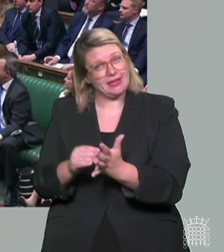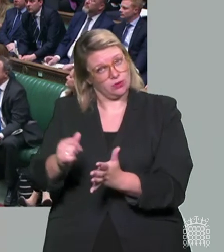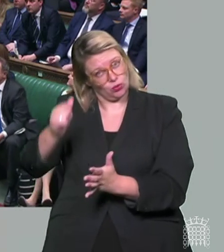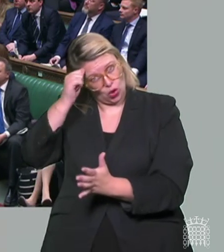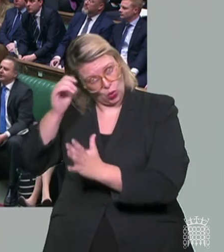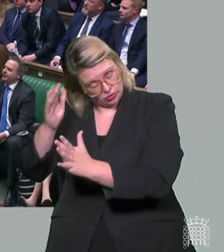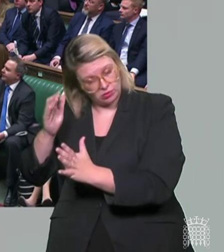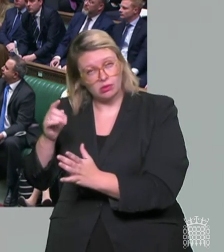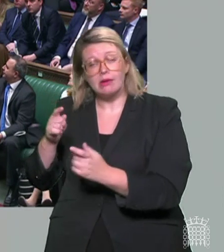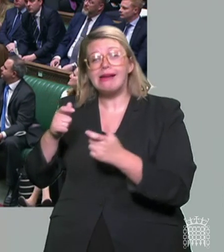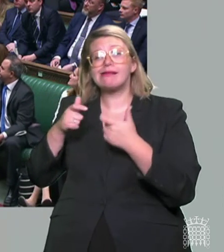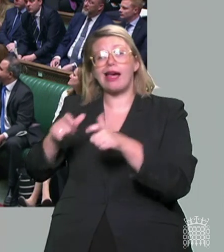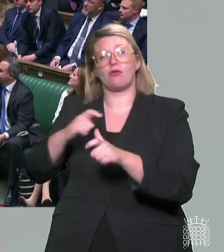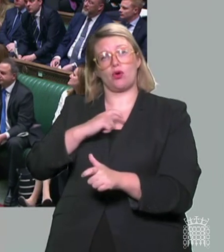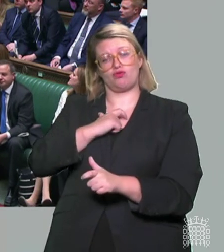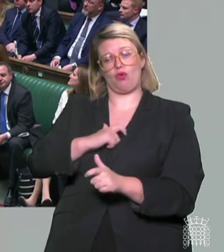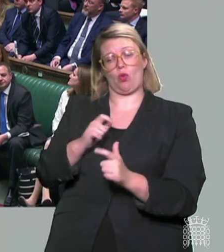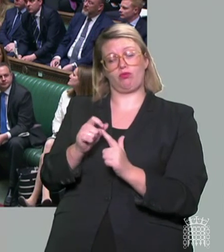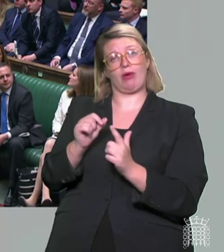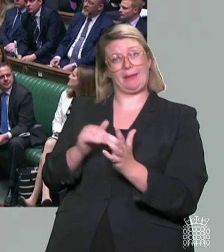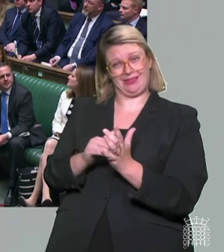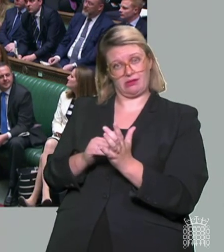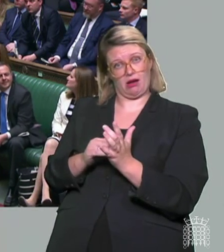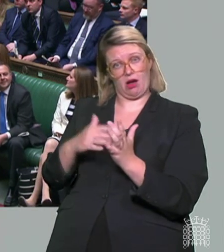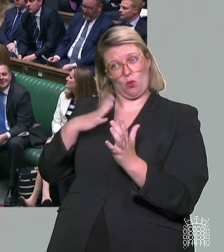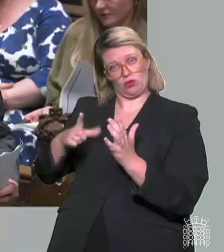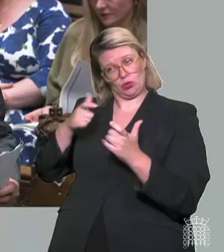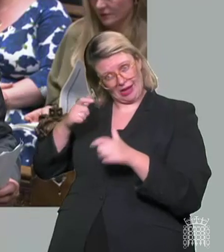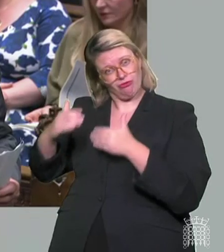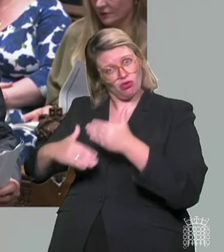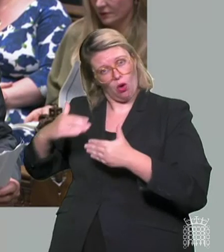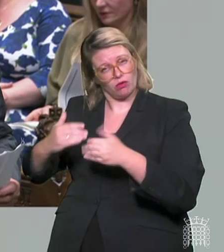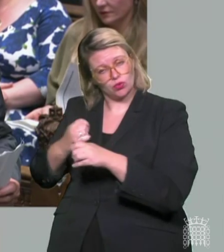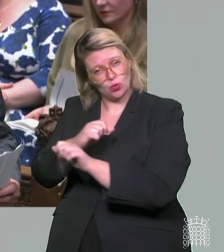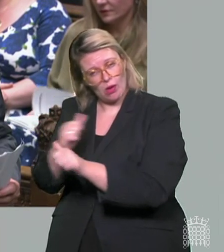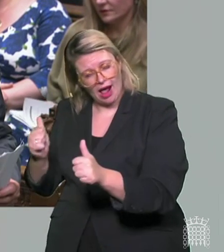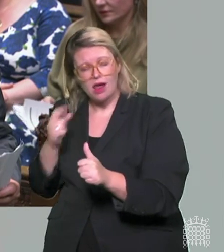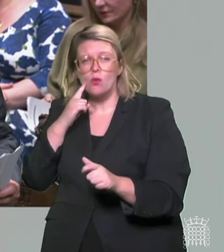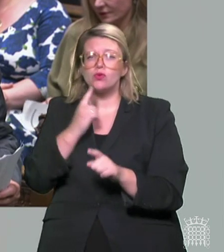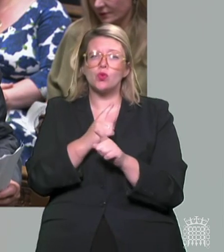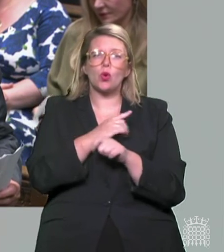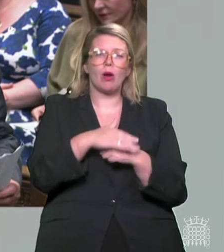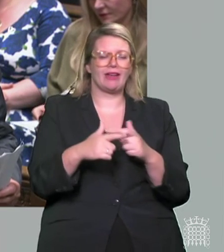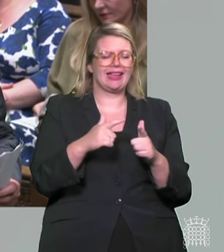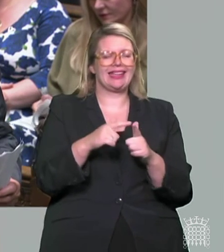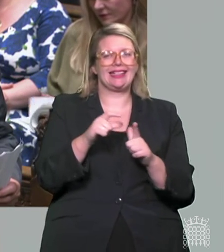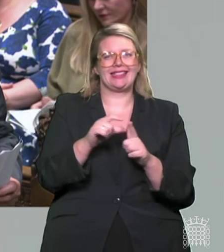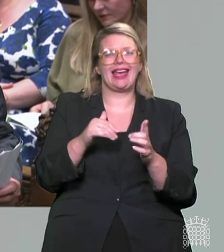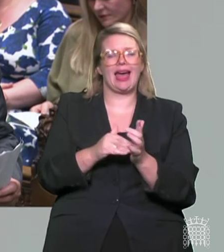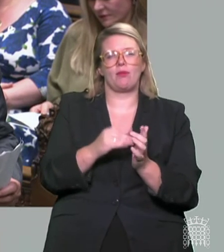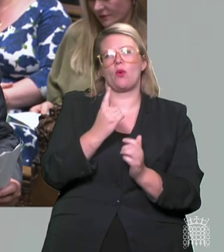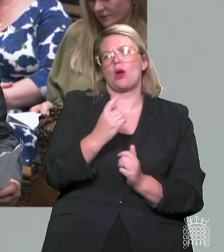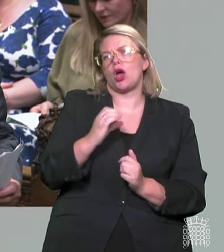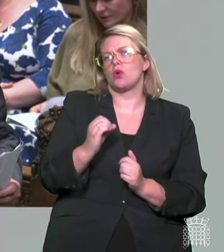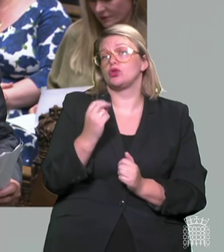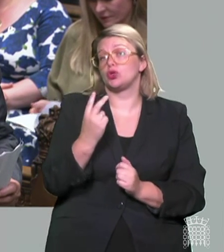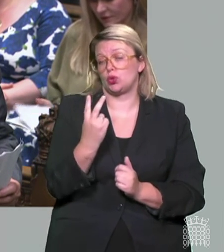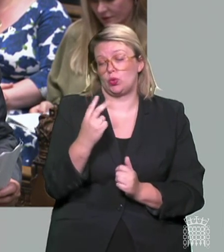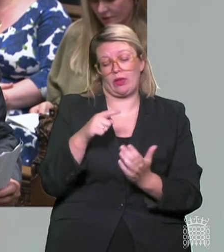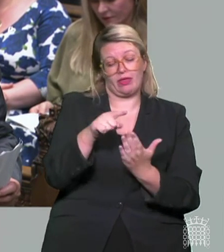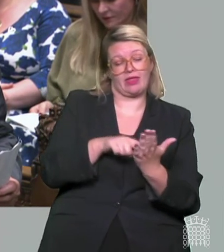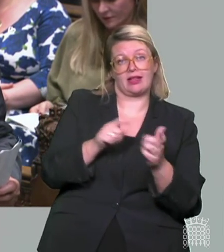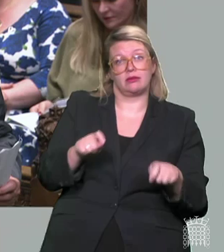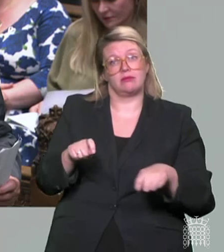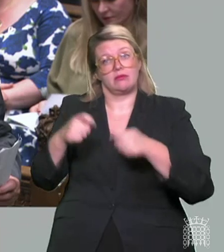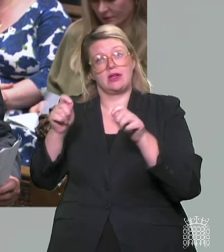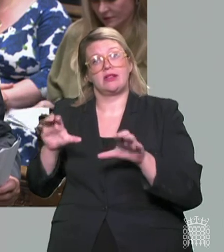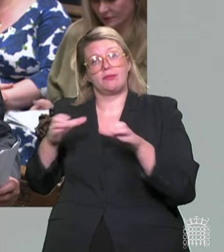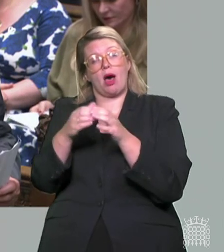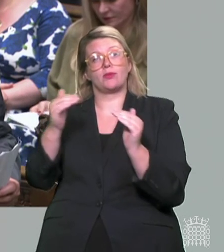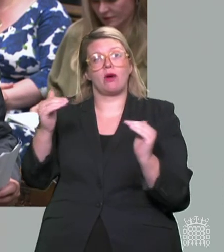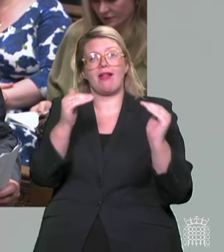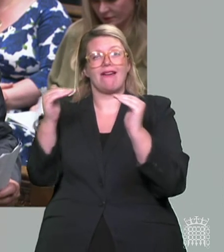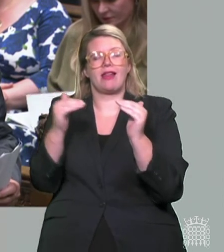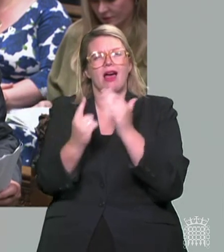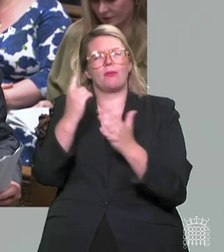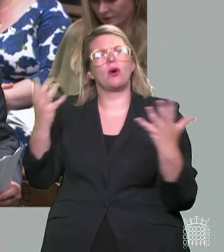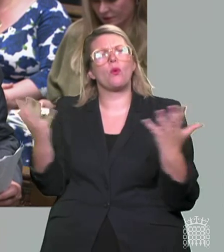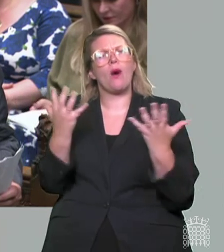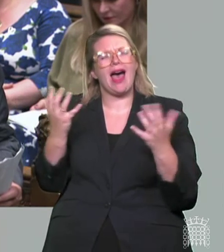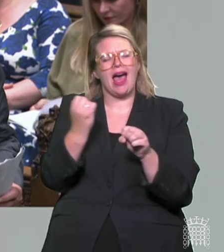While he is Prime Minister of this green and pleasant land, may I refer him to early-day motion 1082, which concerns the Goring Gap, Chatsmore Farm, the Department for Levelling Up, Housing and Communities, and the land above Goring station?